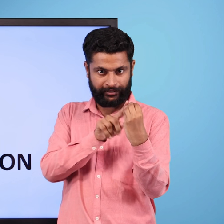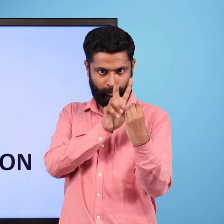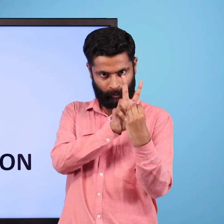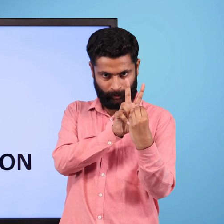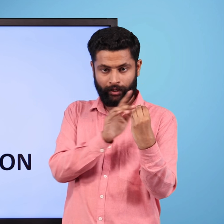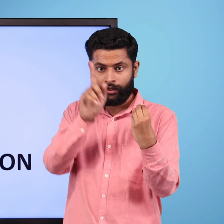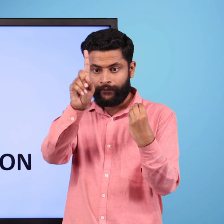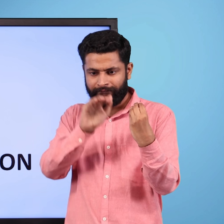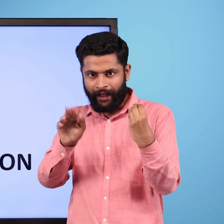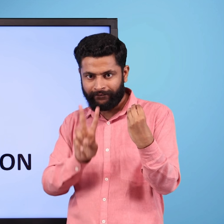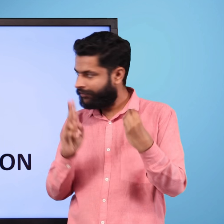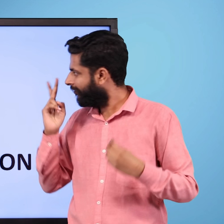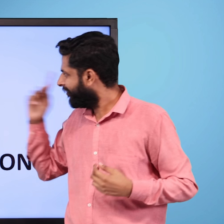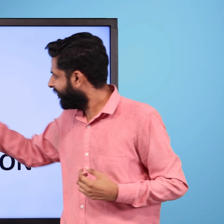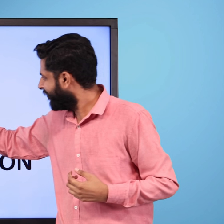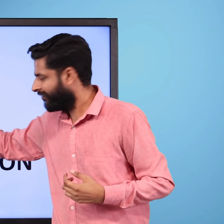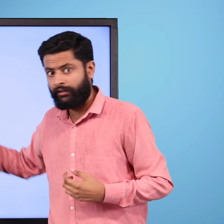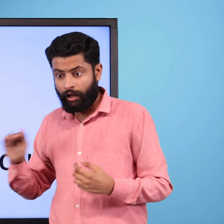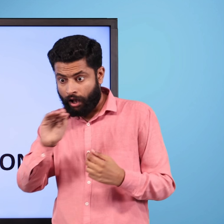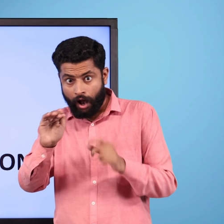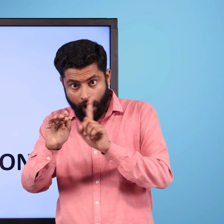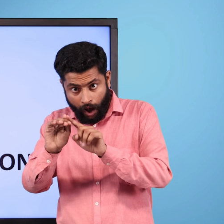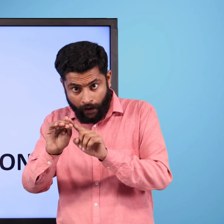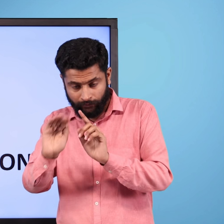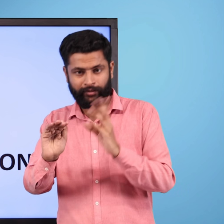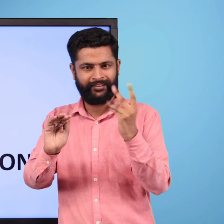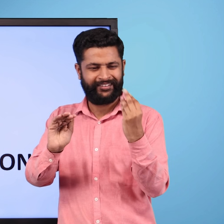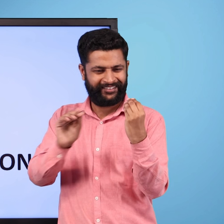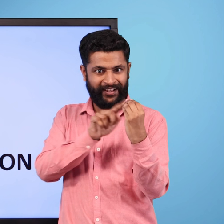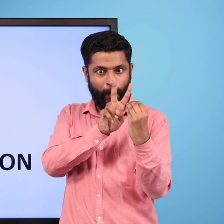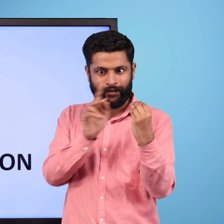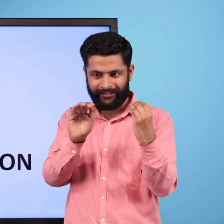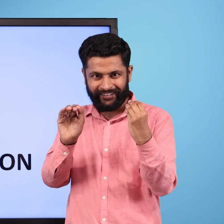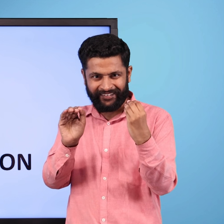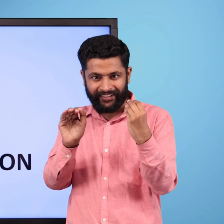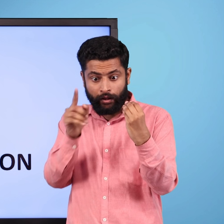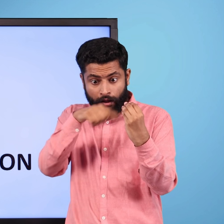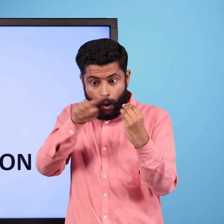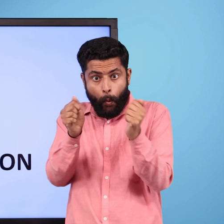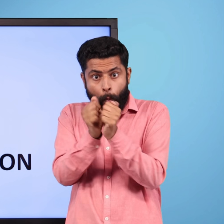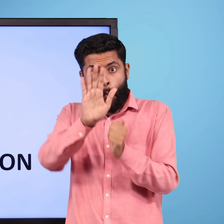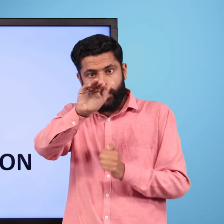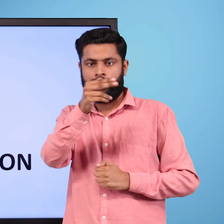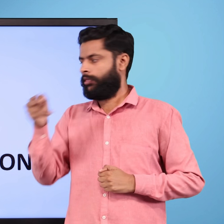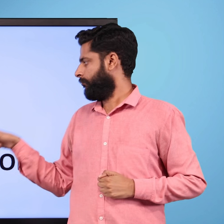Here the whole is 2 and the part is ½.